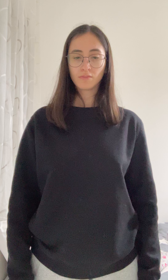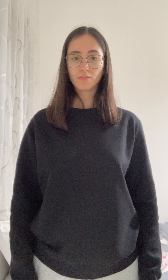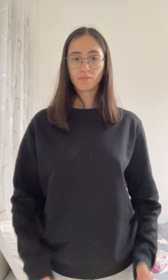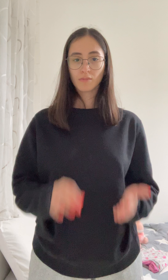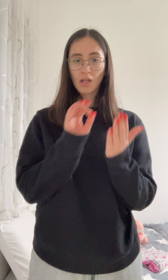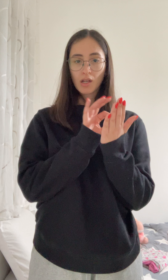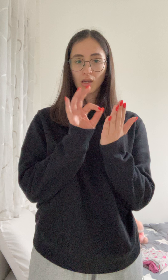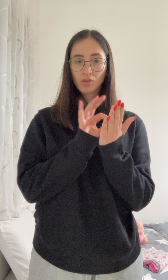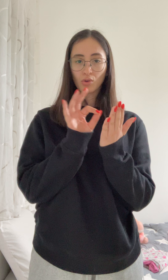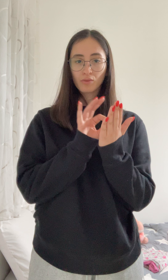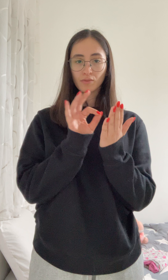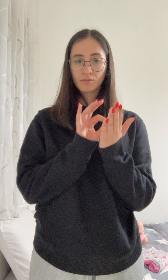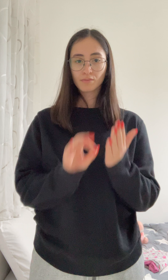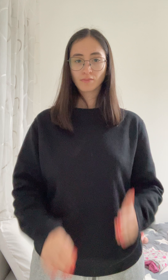לכתוב